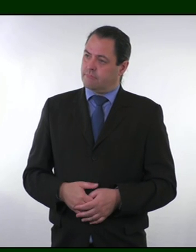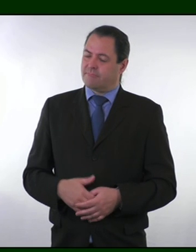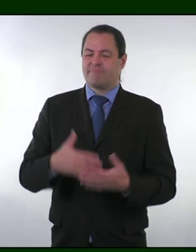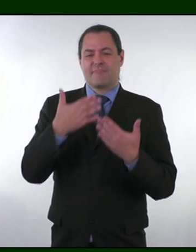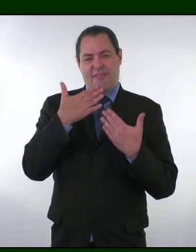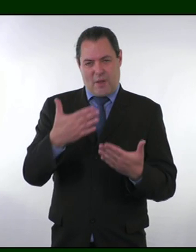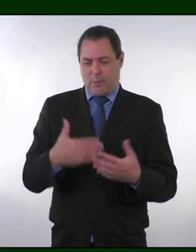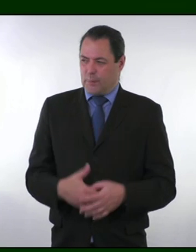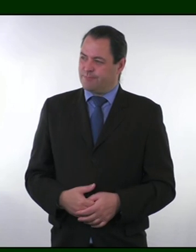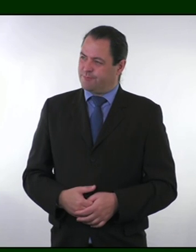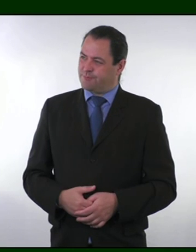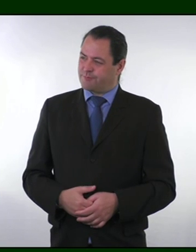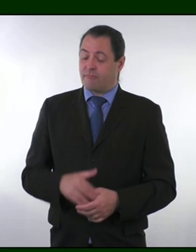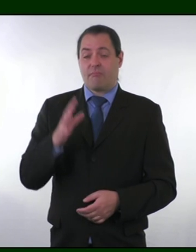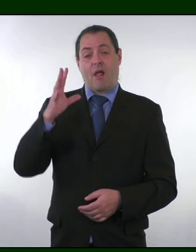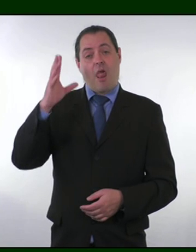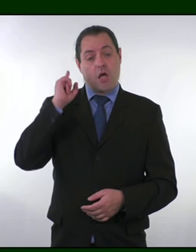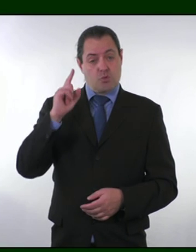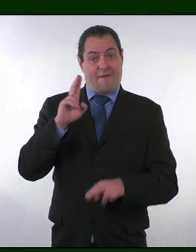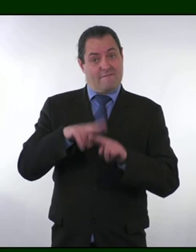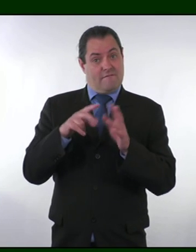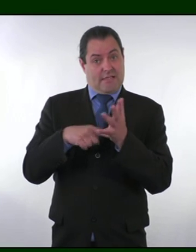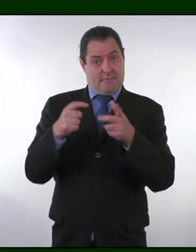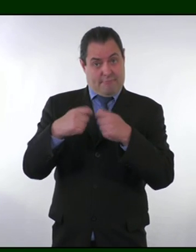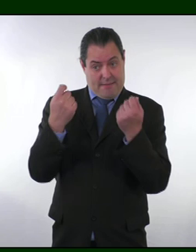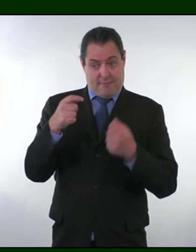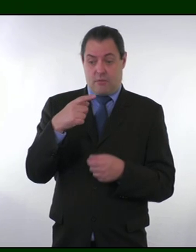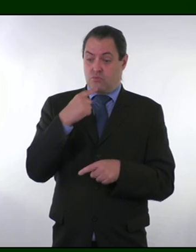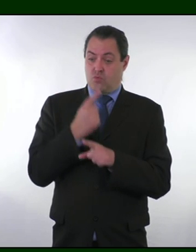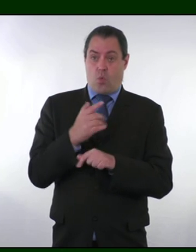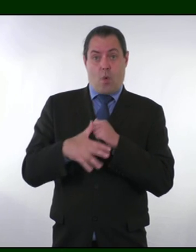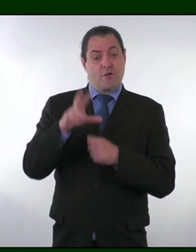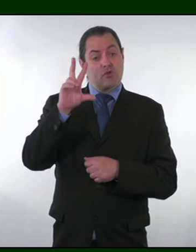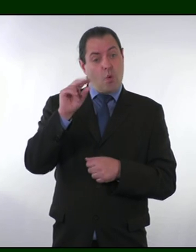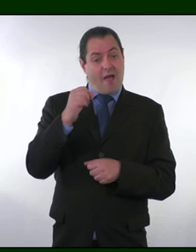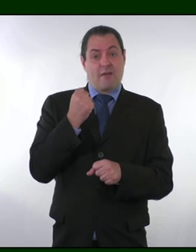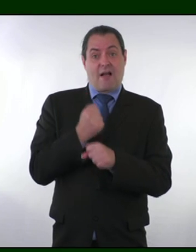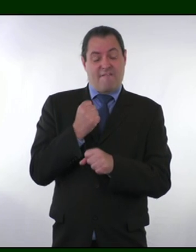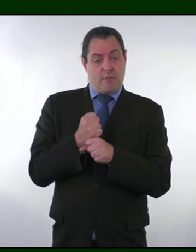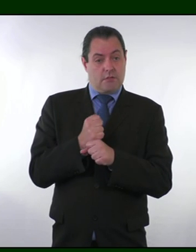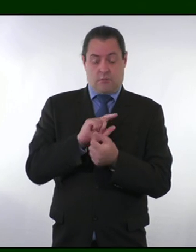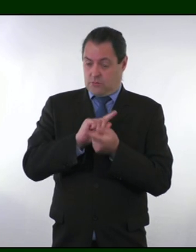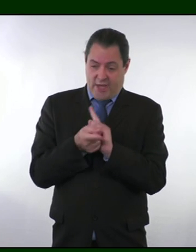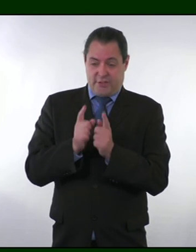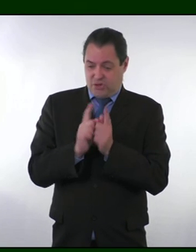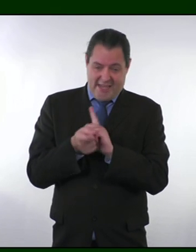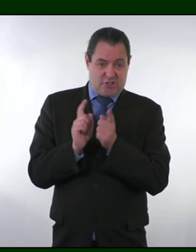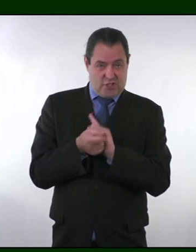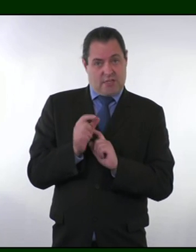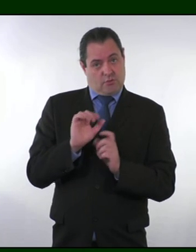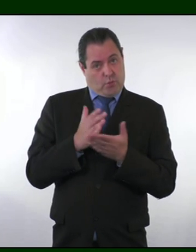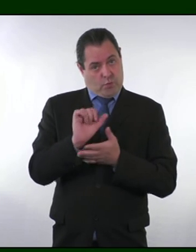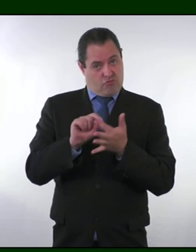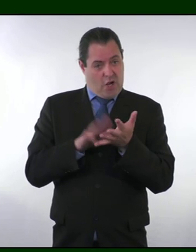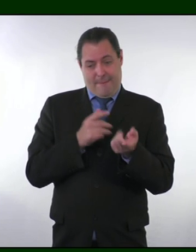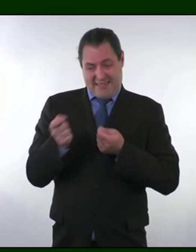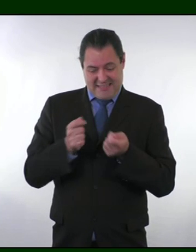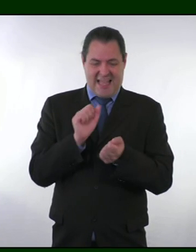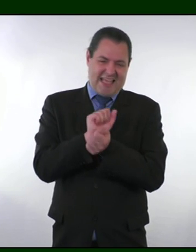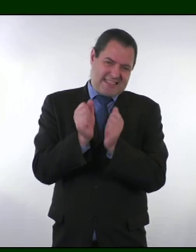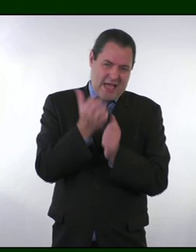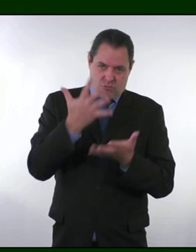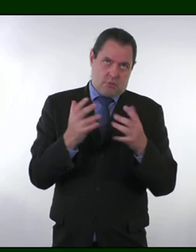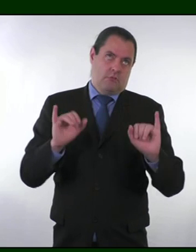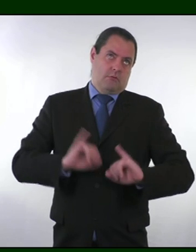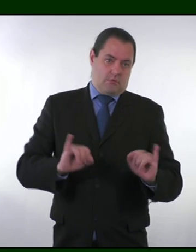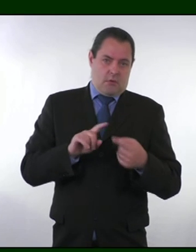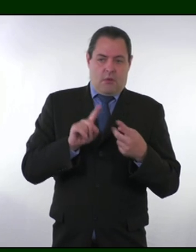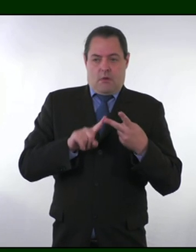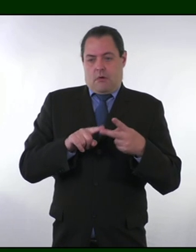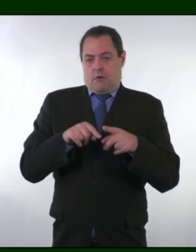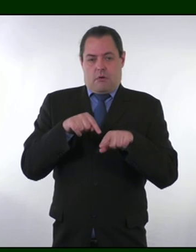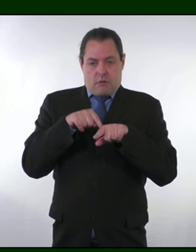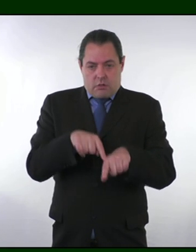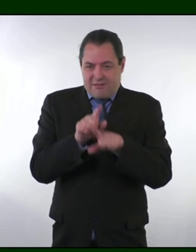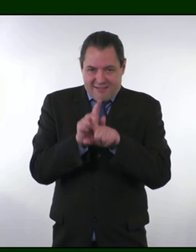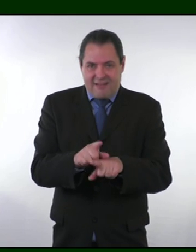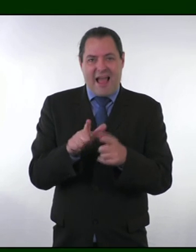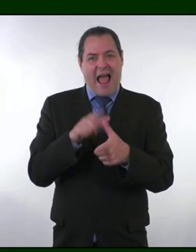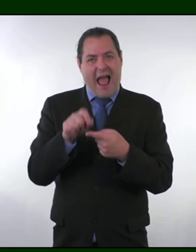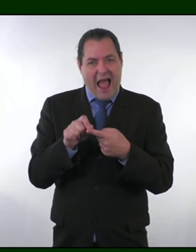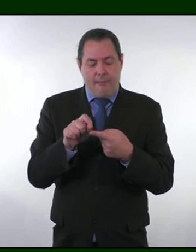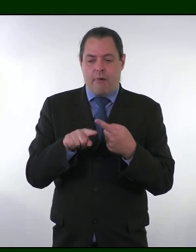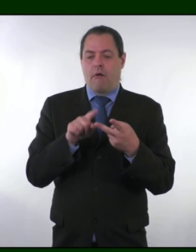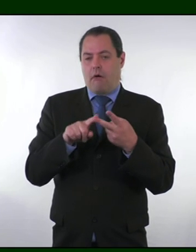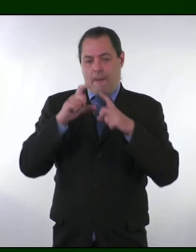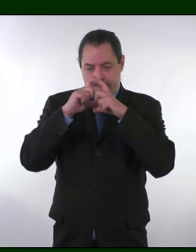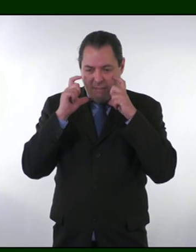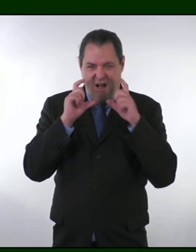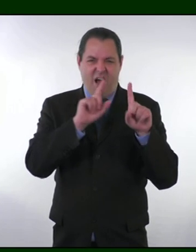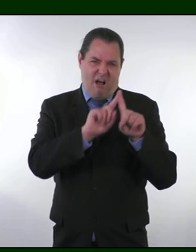Last week, the Financial Times published a list of the 12 Government U-turns made under this Prime Minister, from the exam results fiasco to the contact tracing app and the wearing of masks.